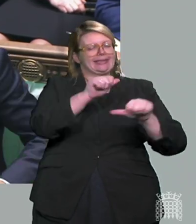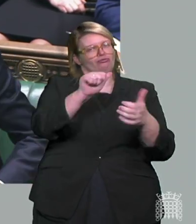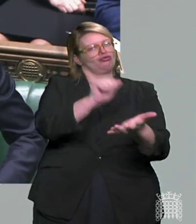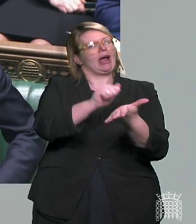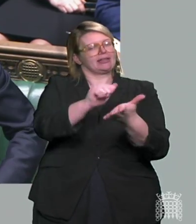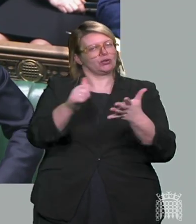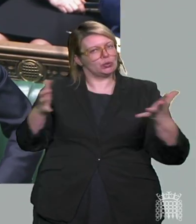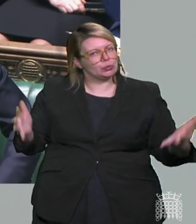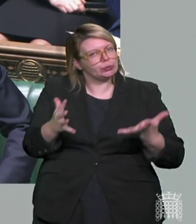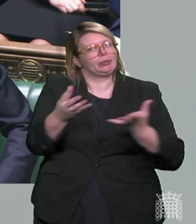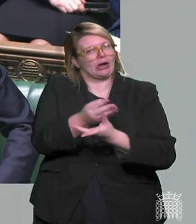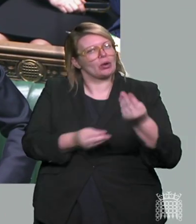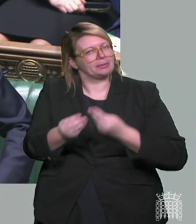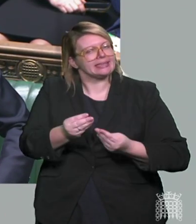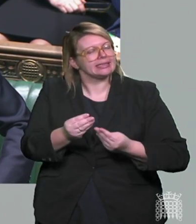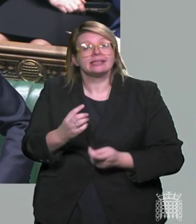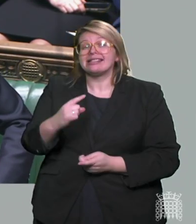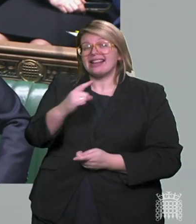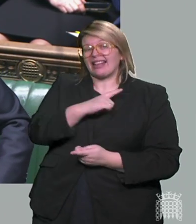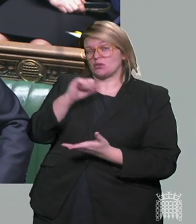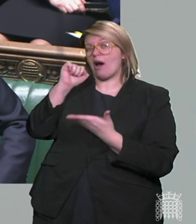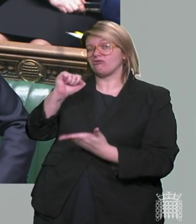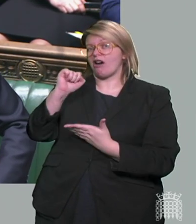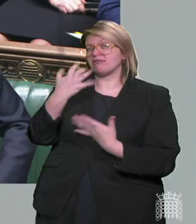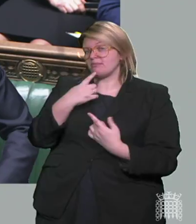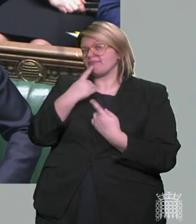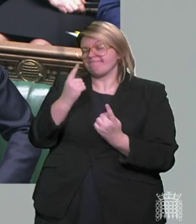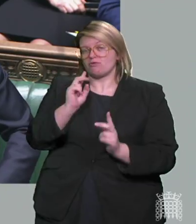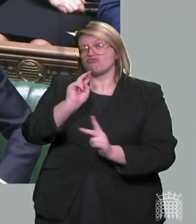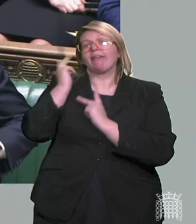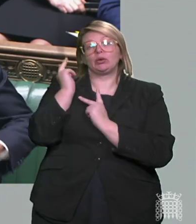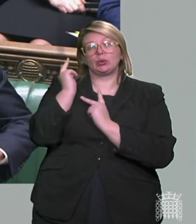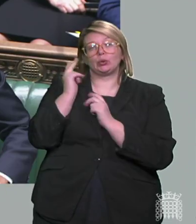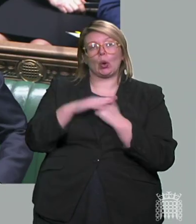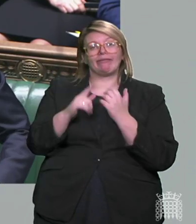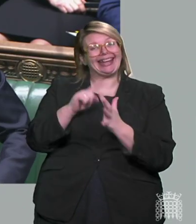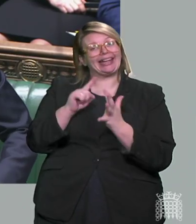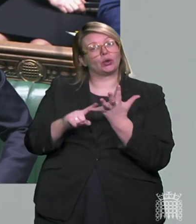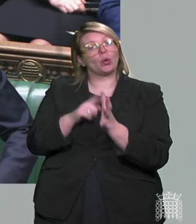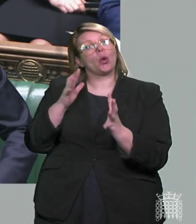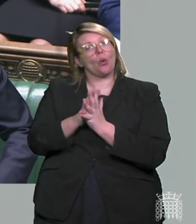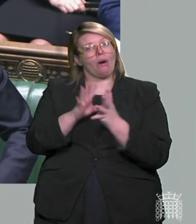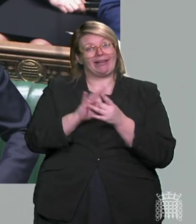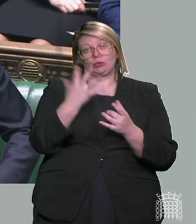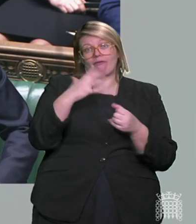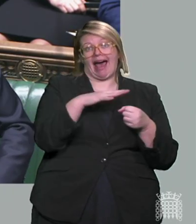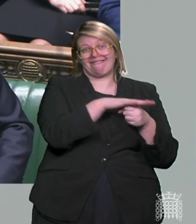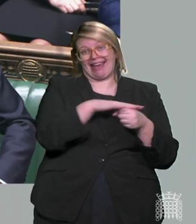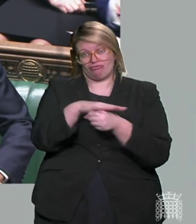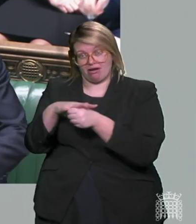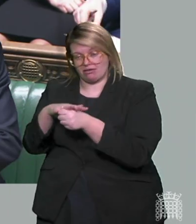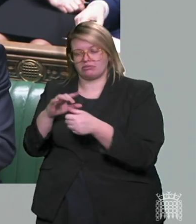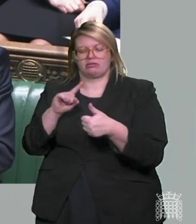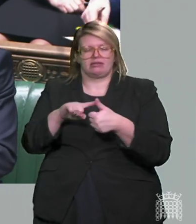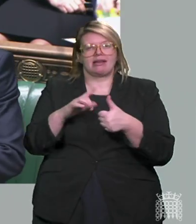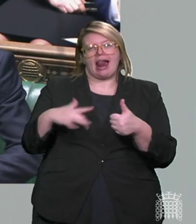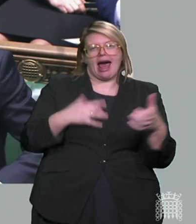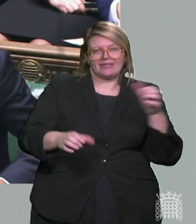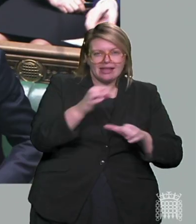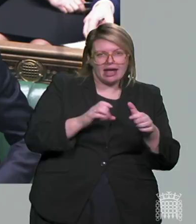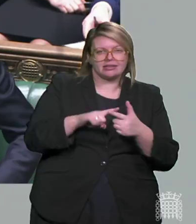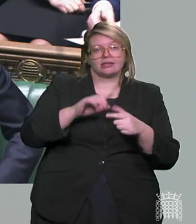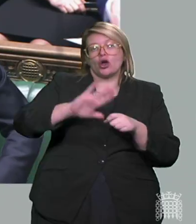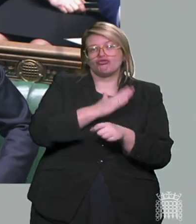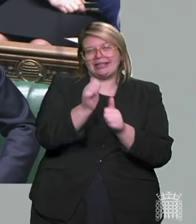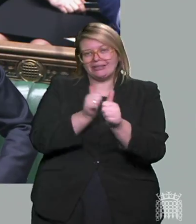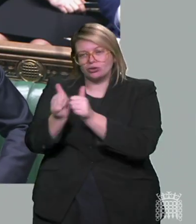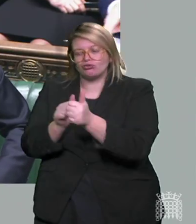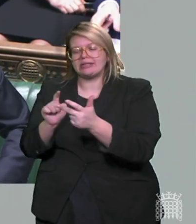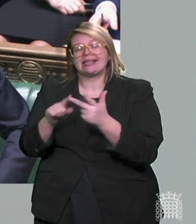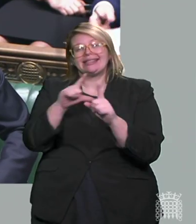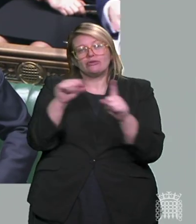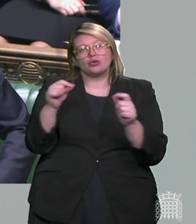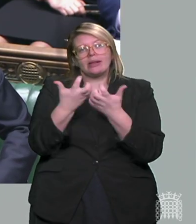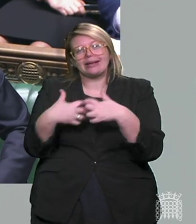That is why my right honourable Friend the Chancellor has set out an extensive review of retained EU law in five key growth areas, including life sciences, green industries and digital technology.